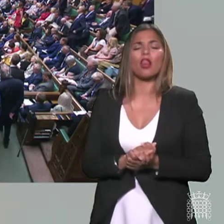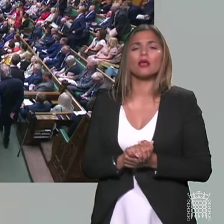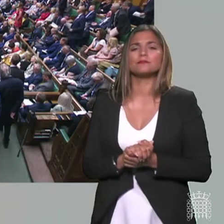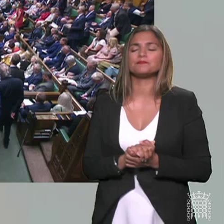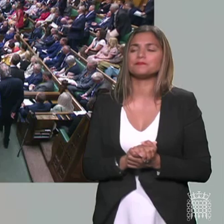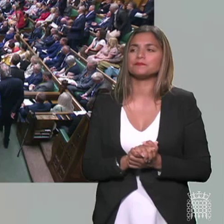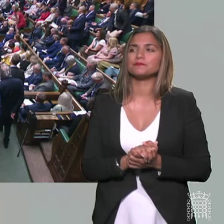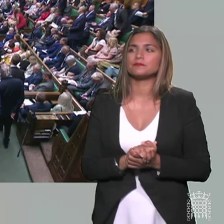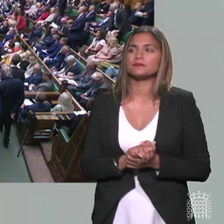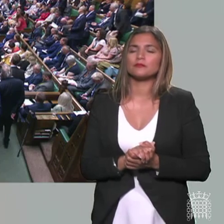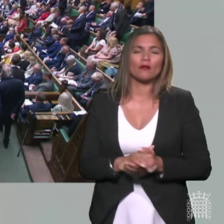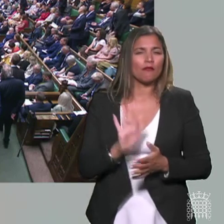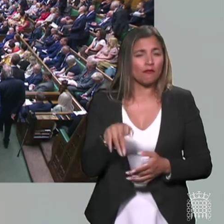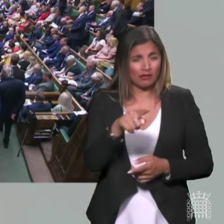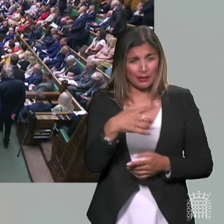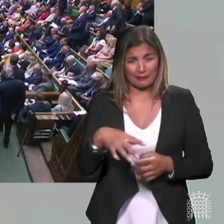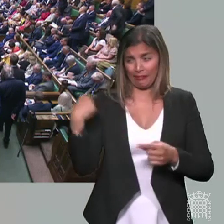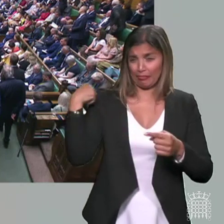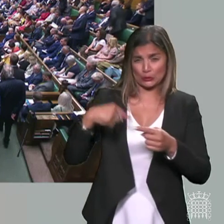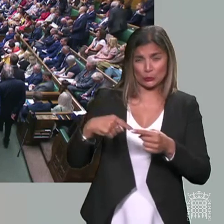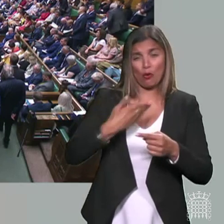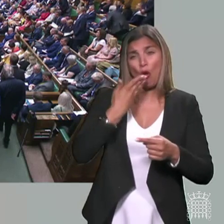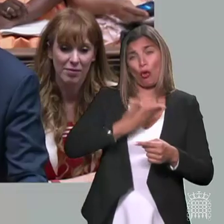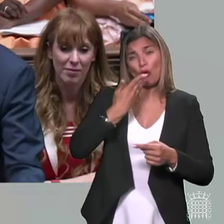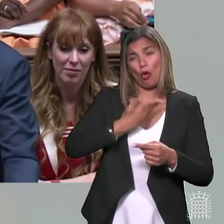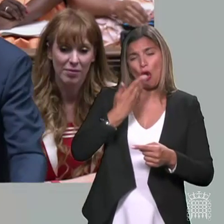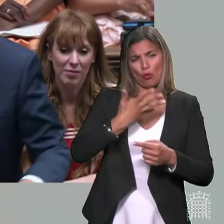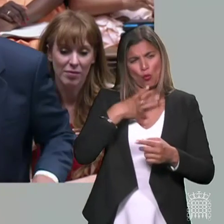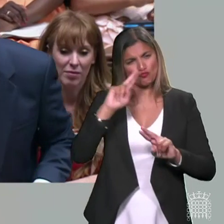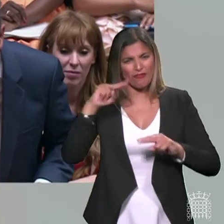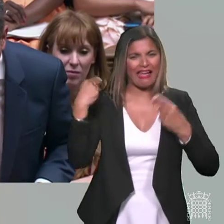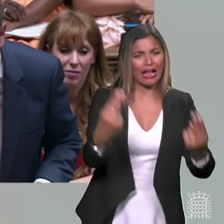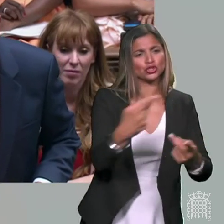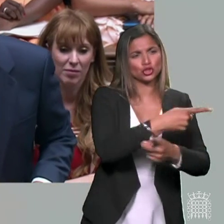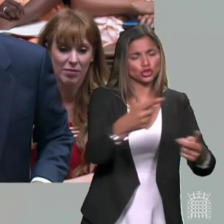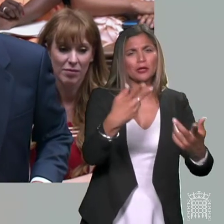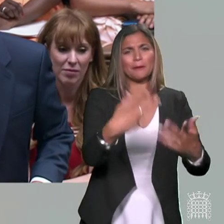The Prime Minister has been saying all week that he wants revenge on those who have wronged him.